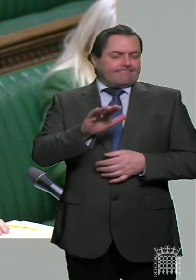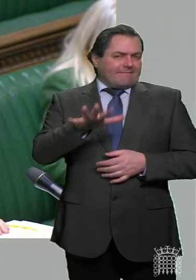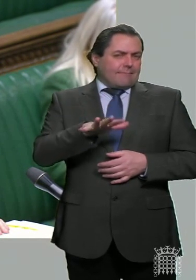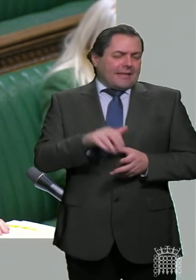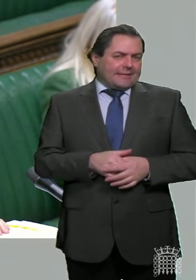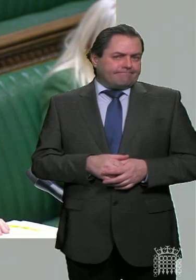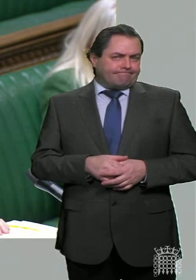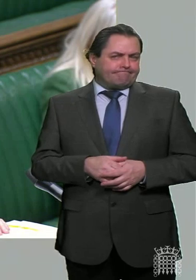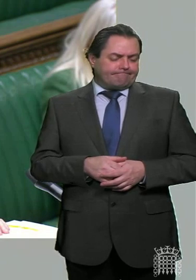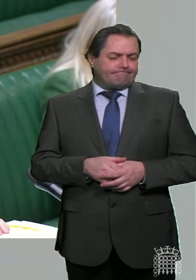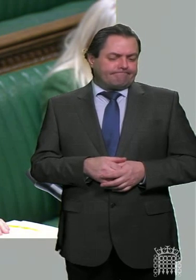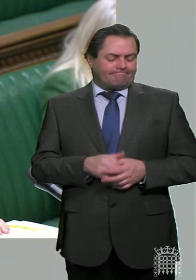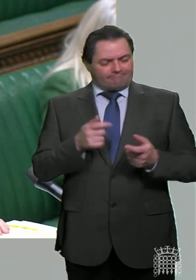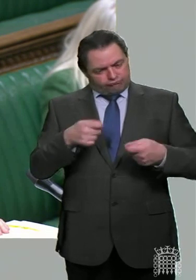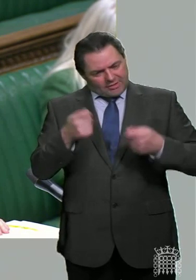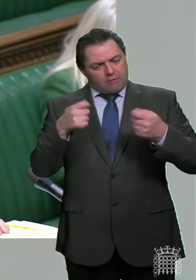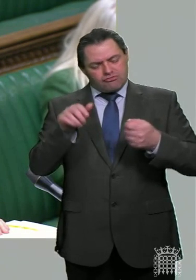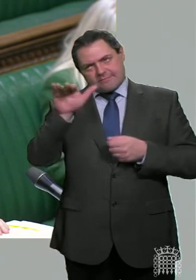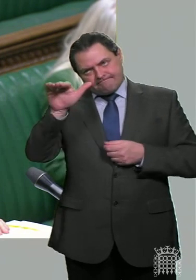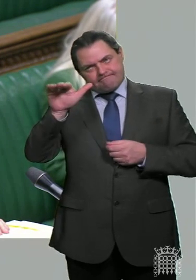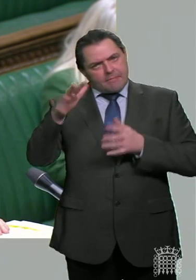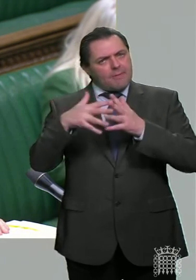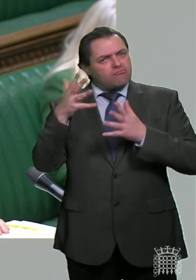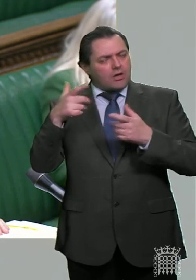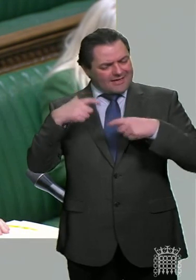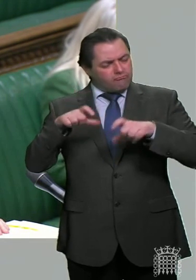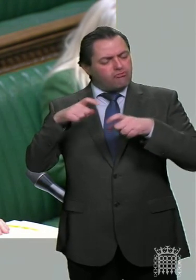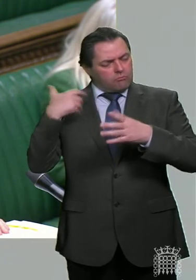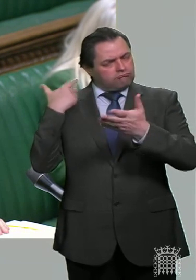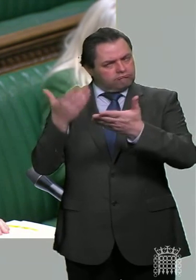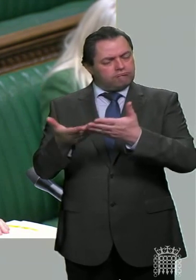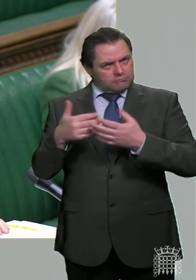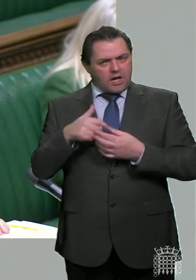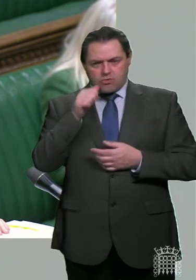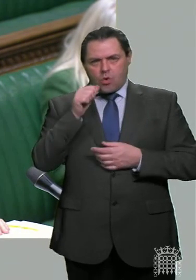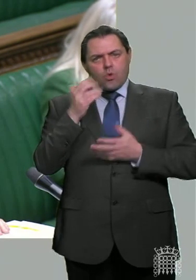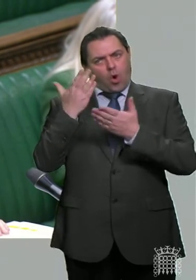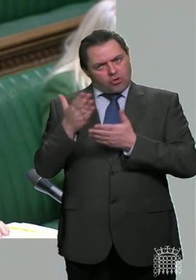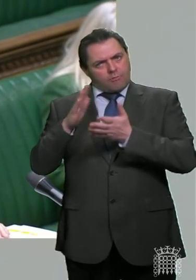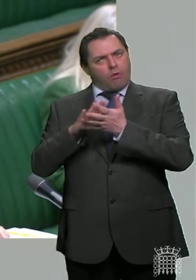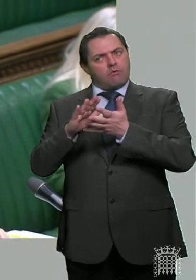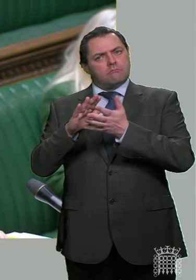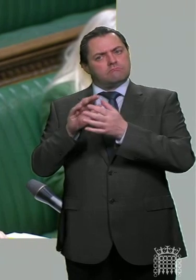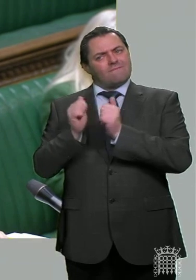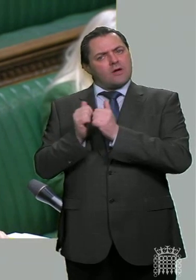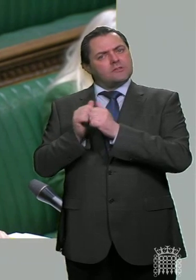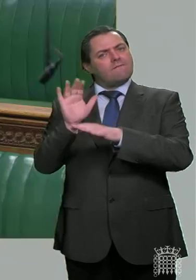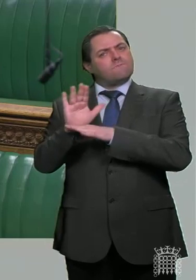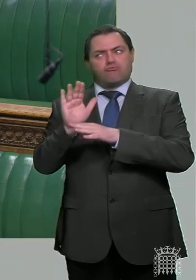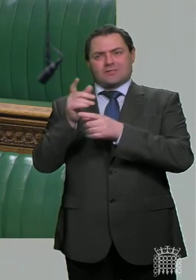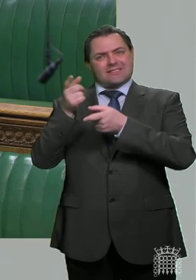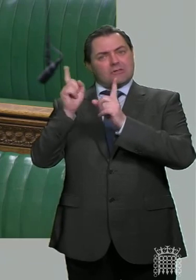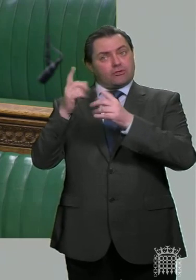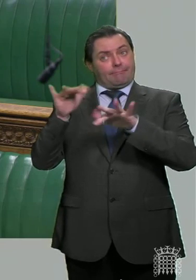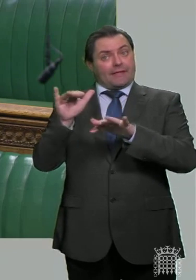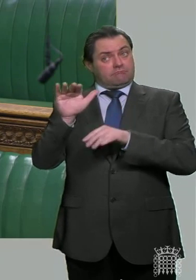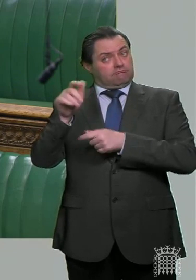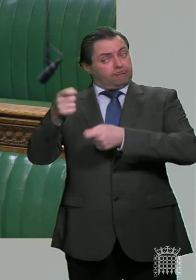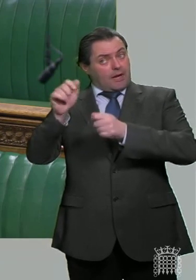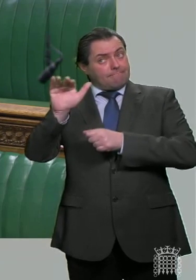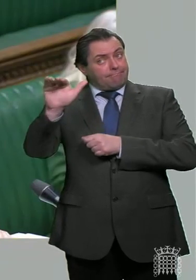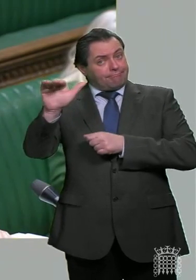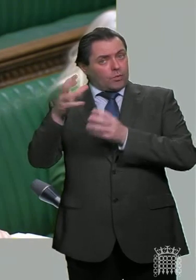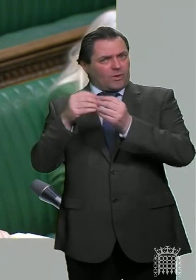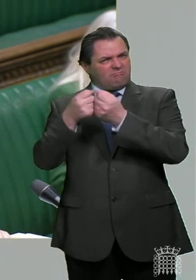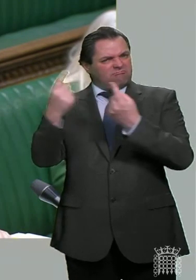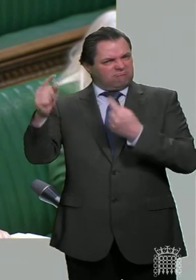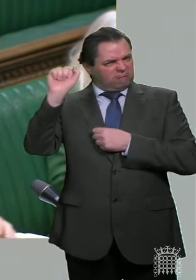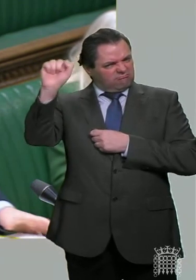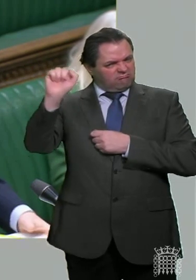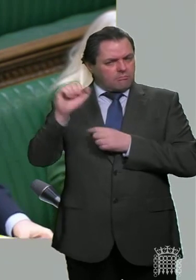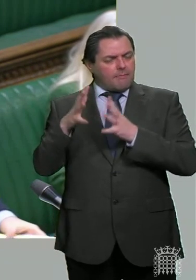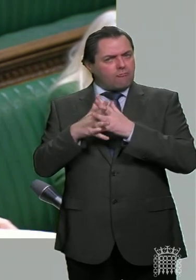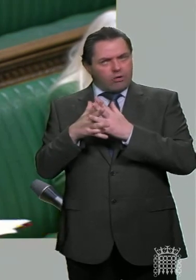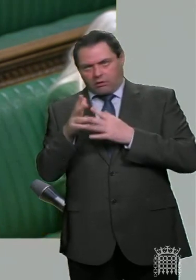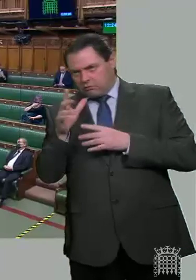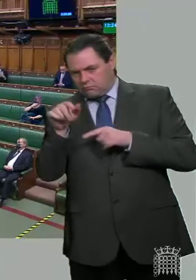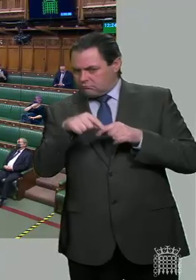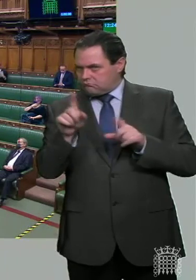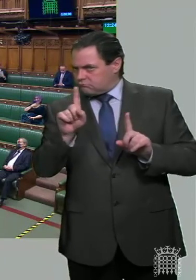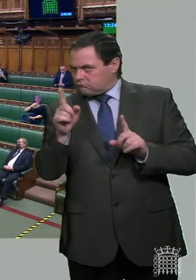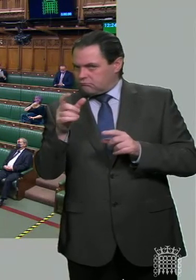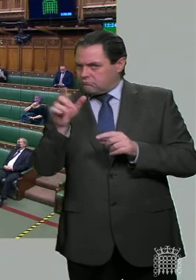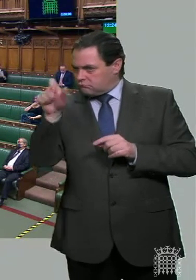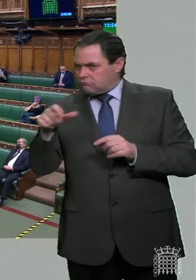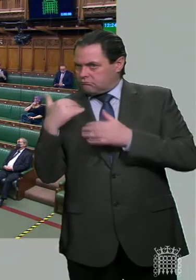It is a case that we continue to raise with the highest level, and I know that my right honourable Friend the Foreign Secretary has only just raised it with Tony Blinken, the US Secretary of State.